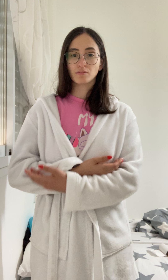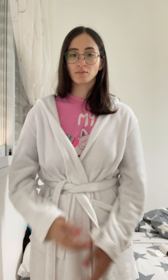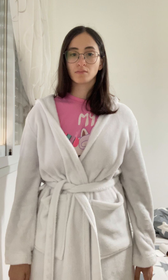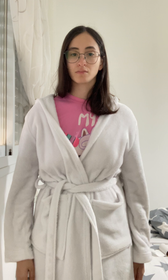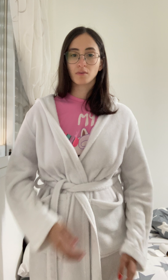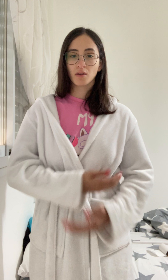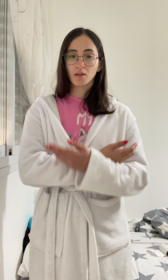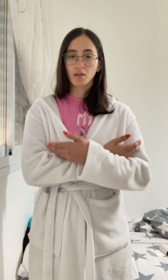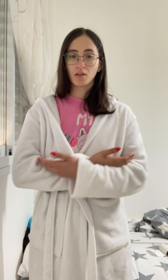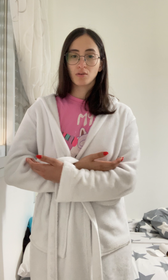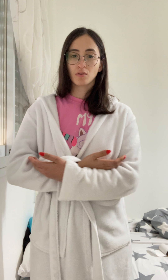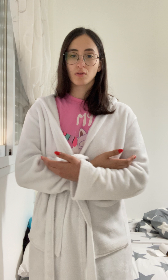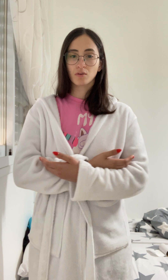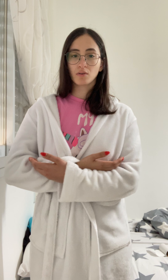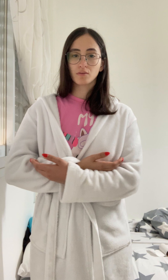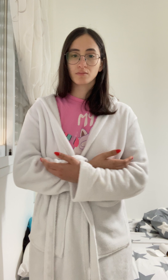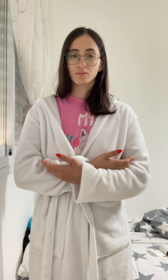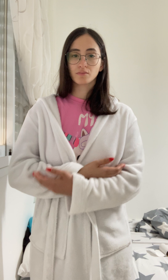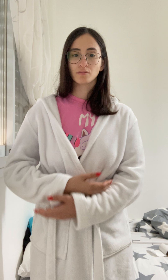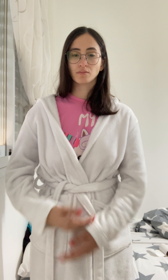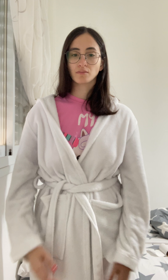תינוק